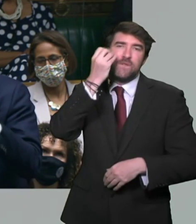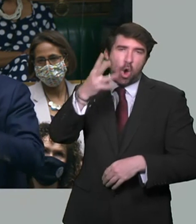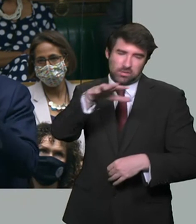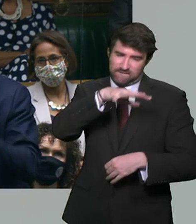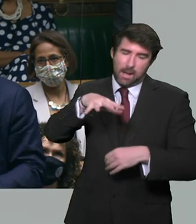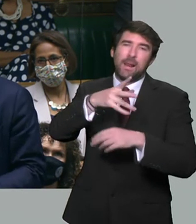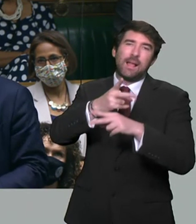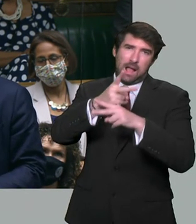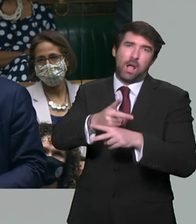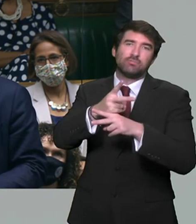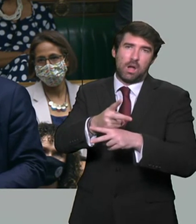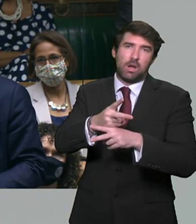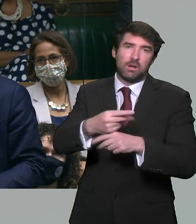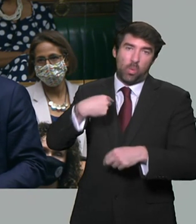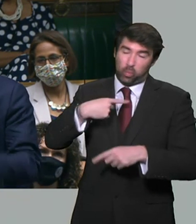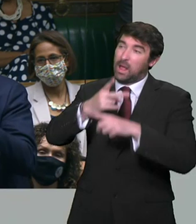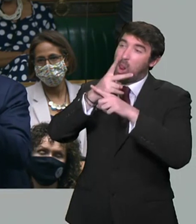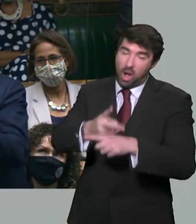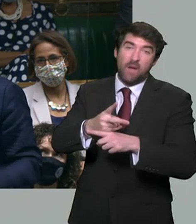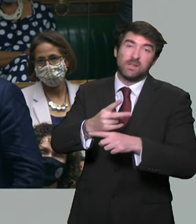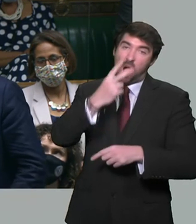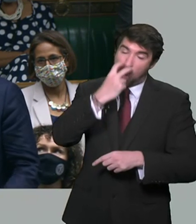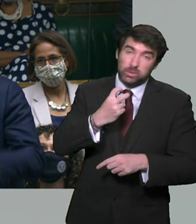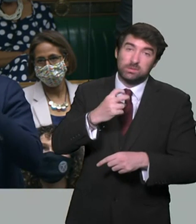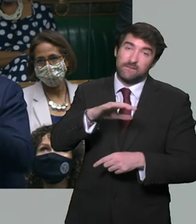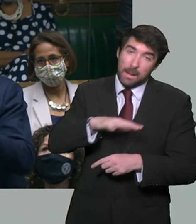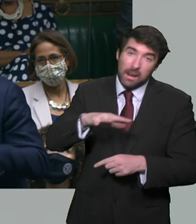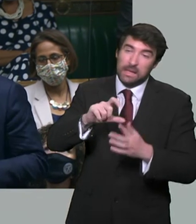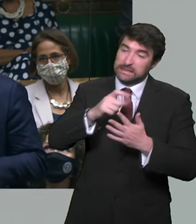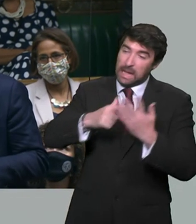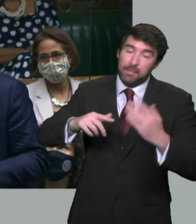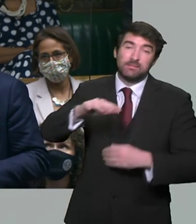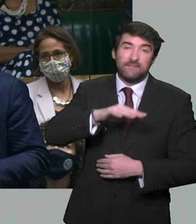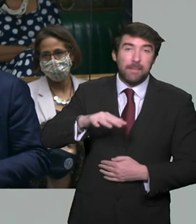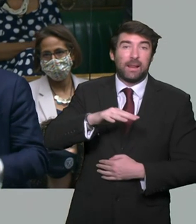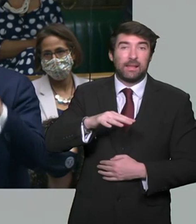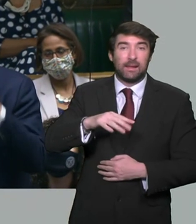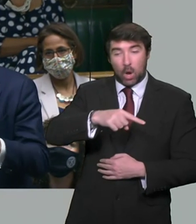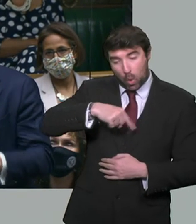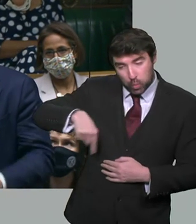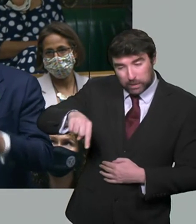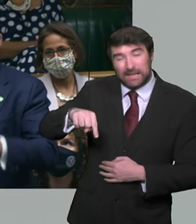We carers just want a fair deal, so will the Prime Minister raise the carer’s allowance?